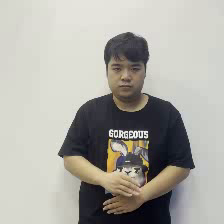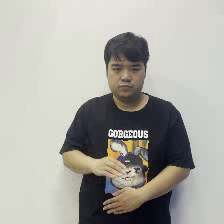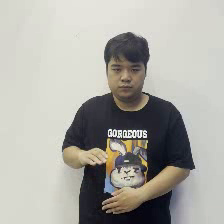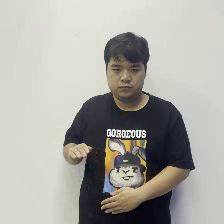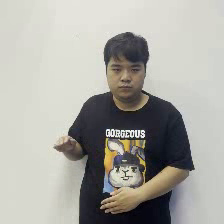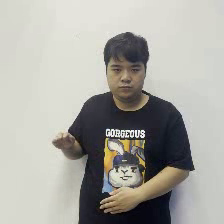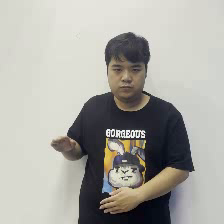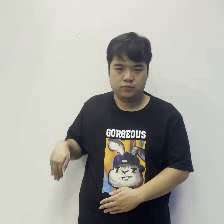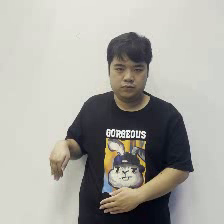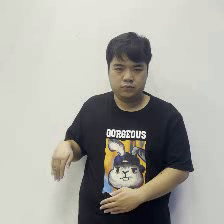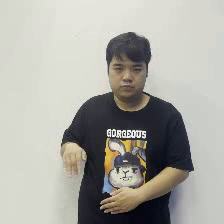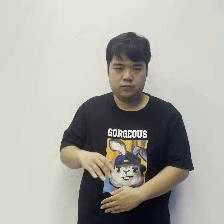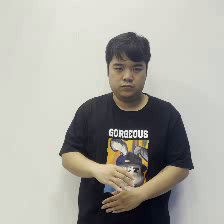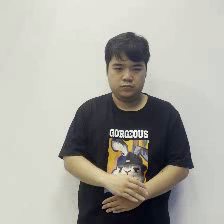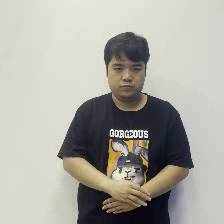Phía sau